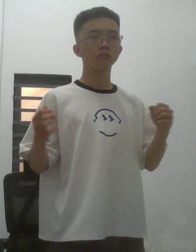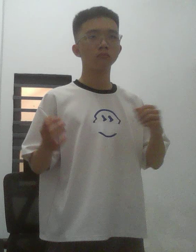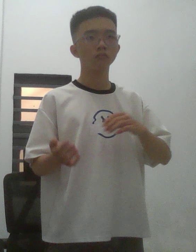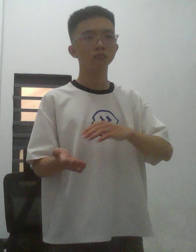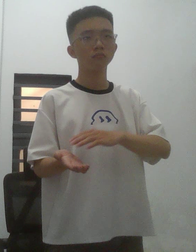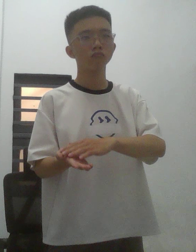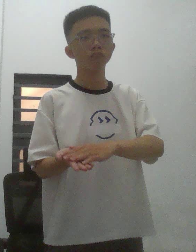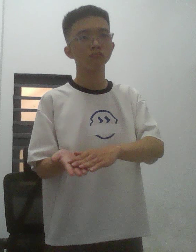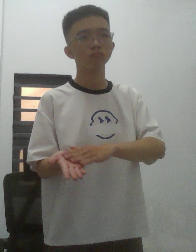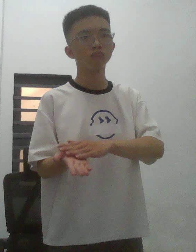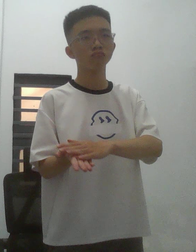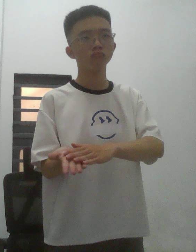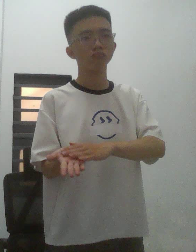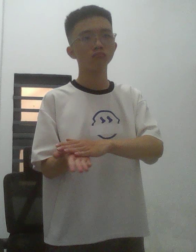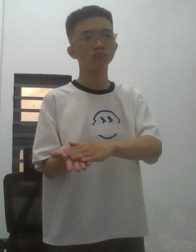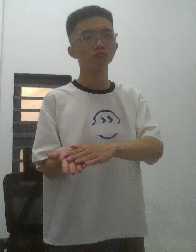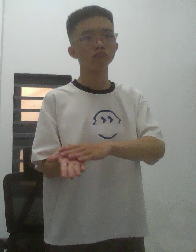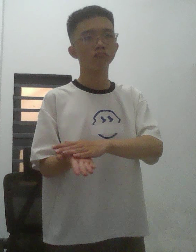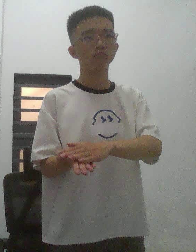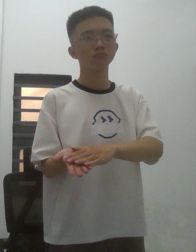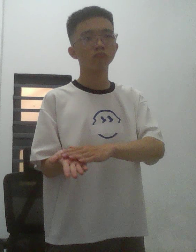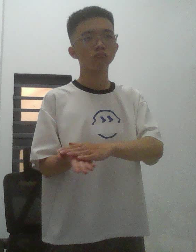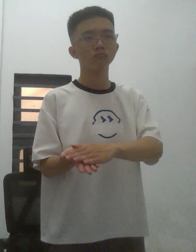xin loi